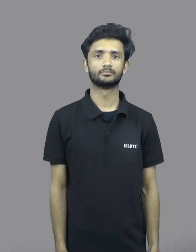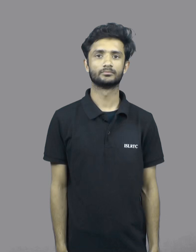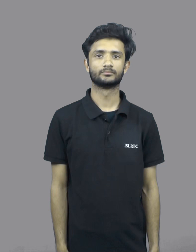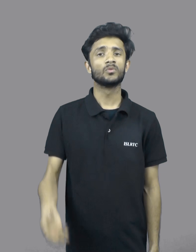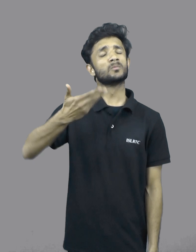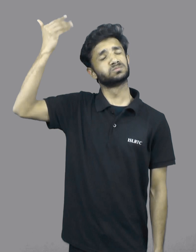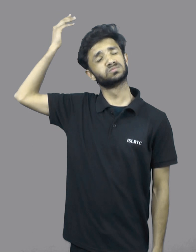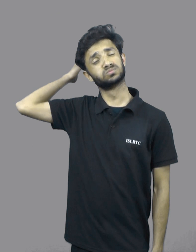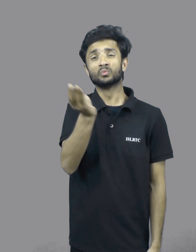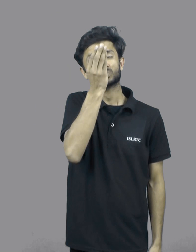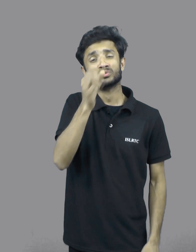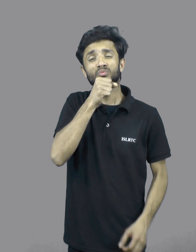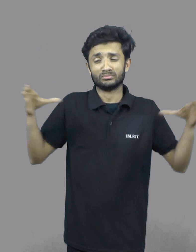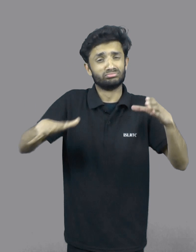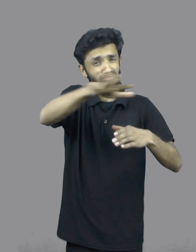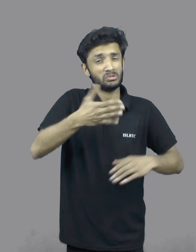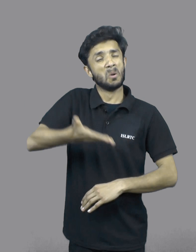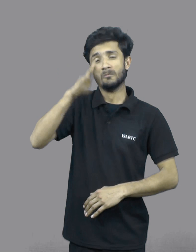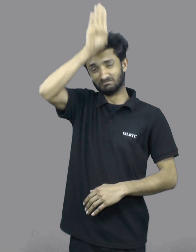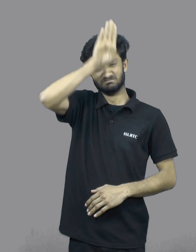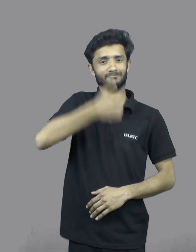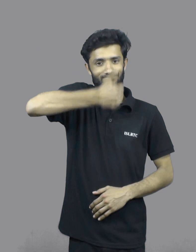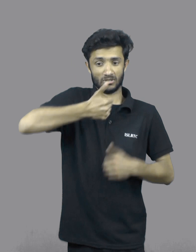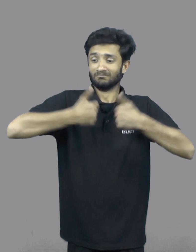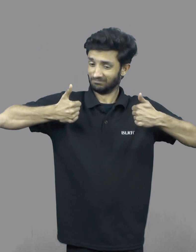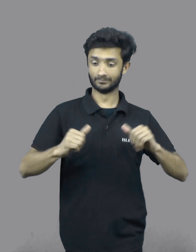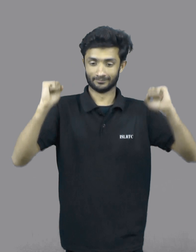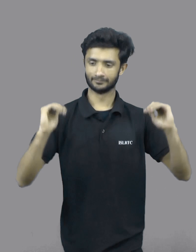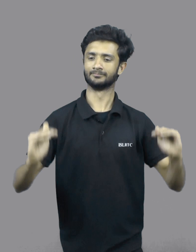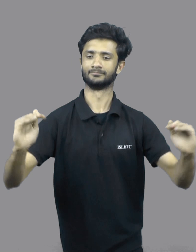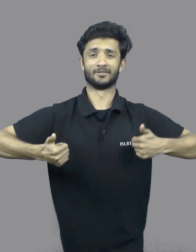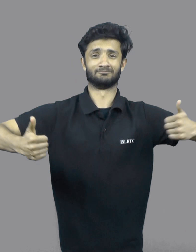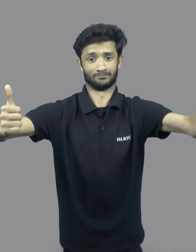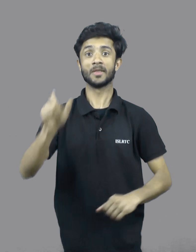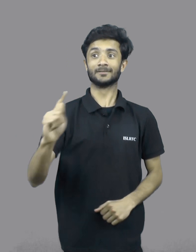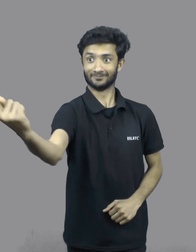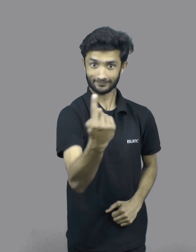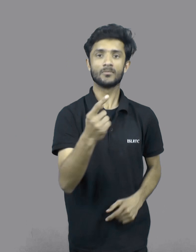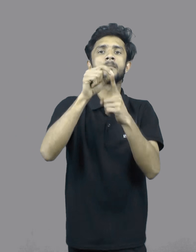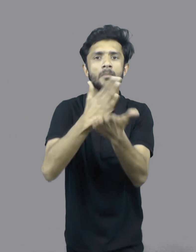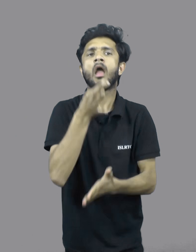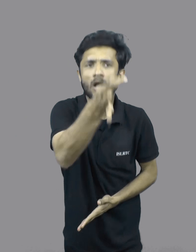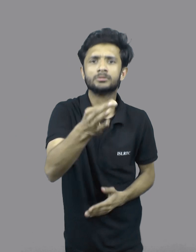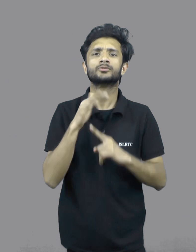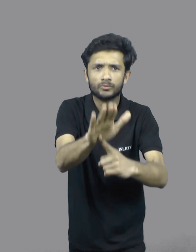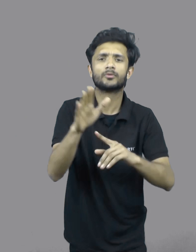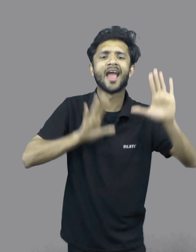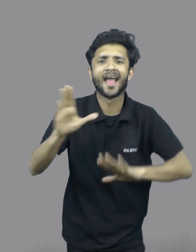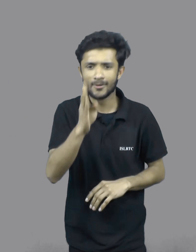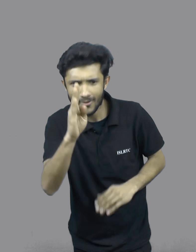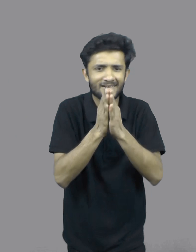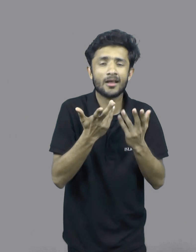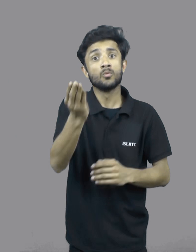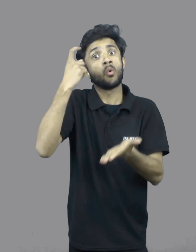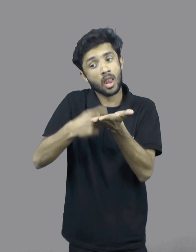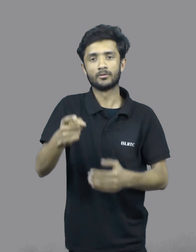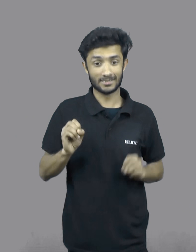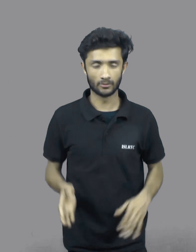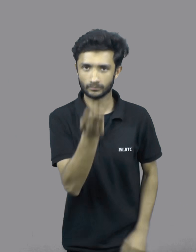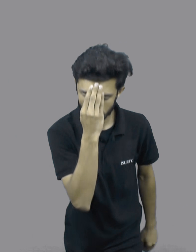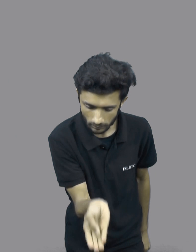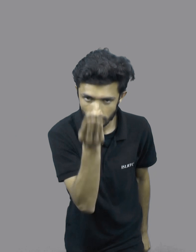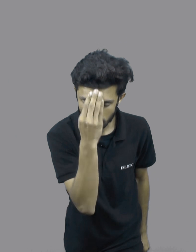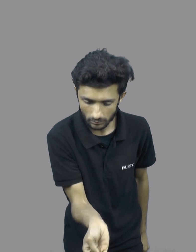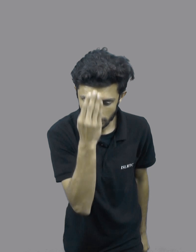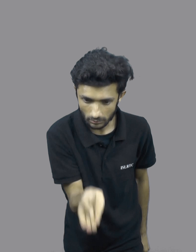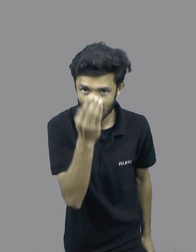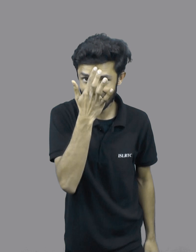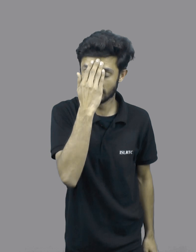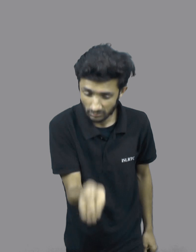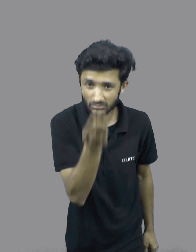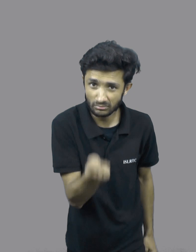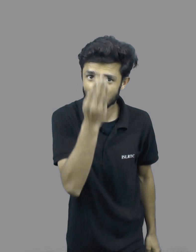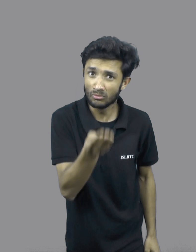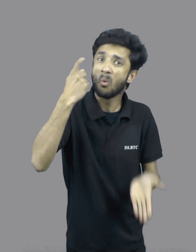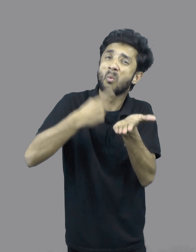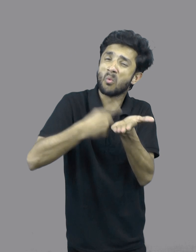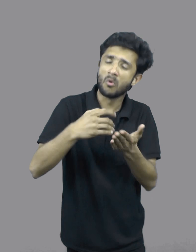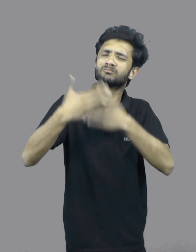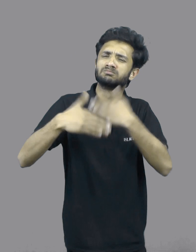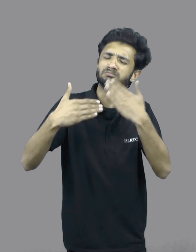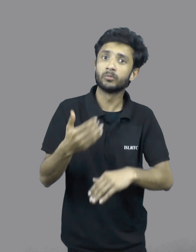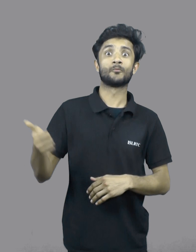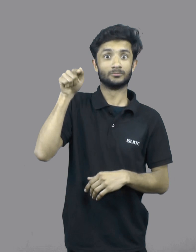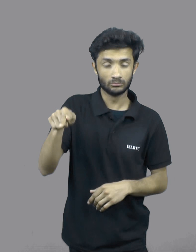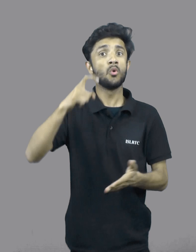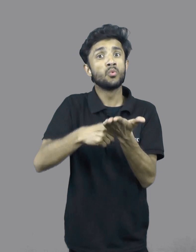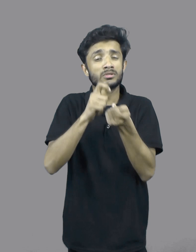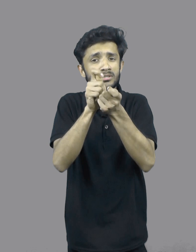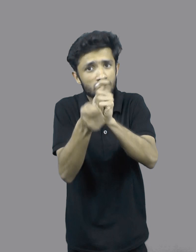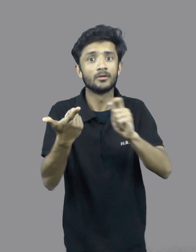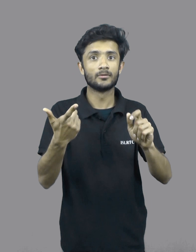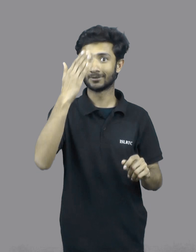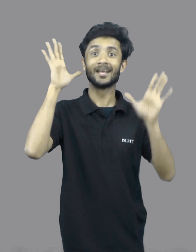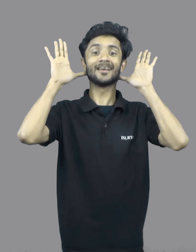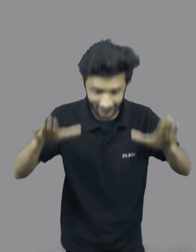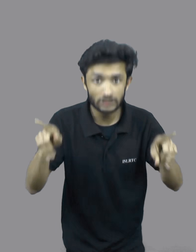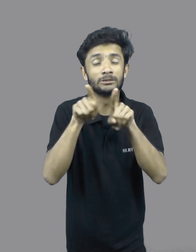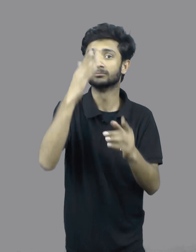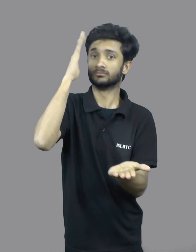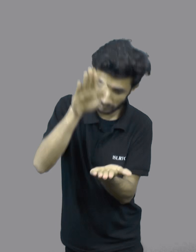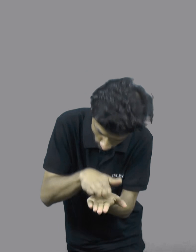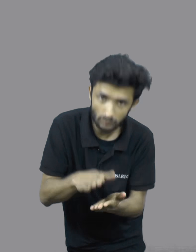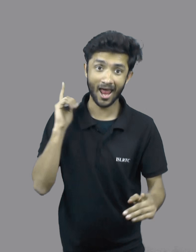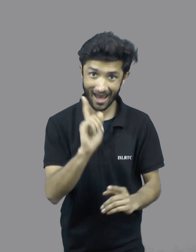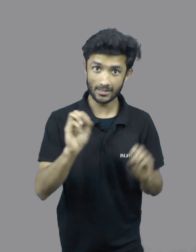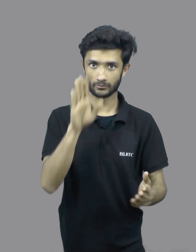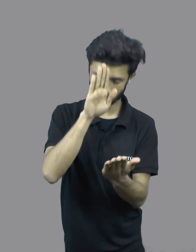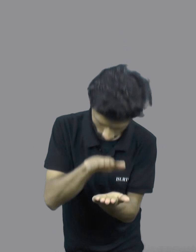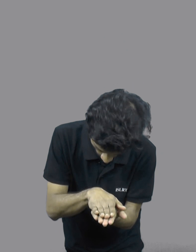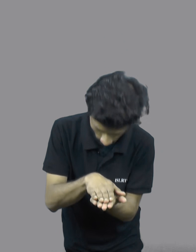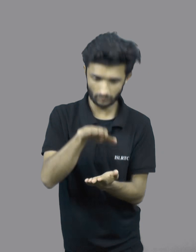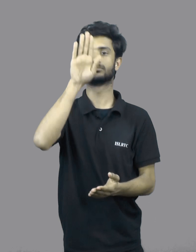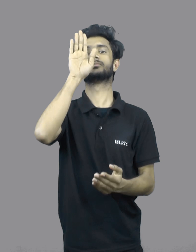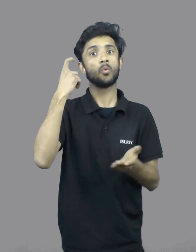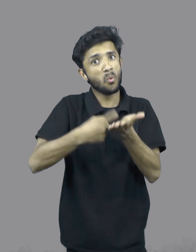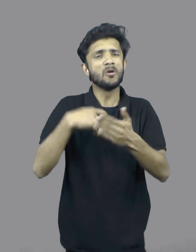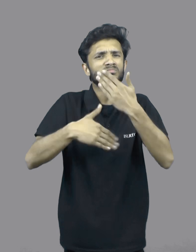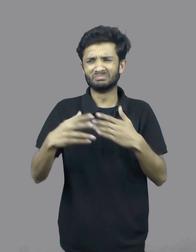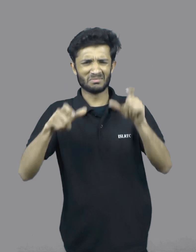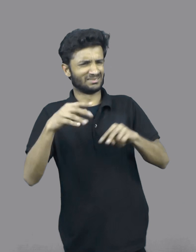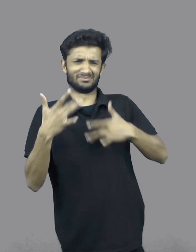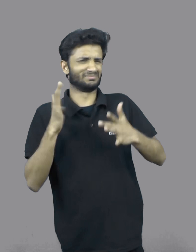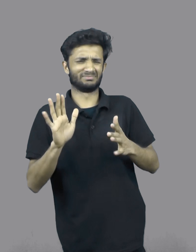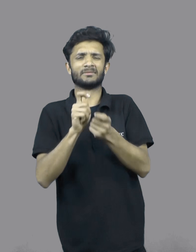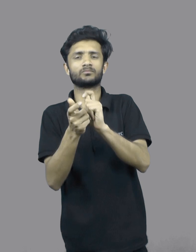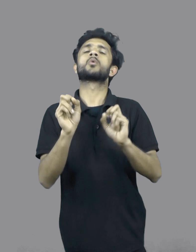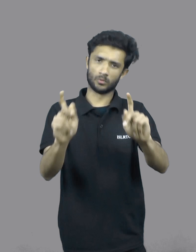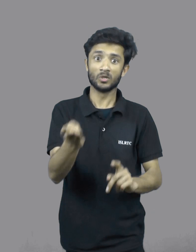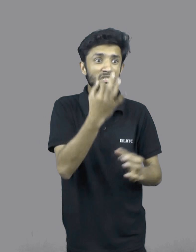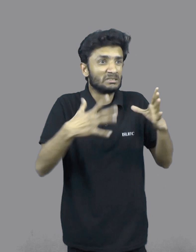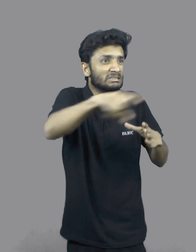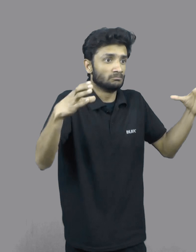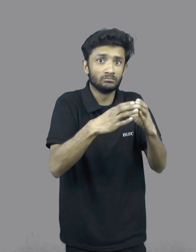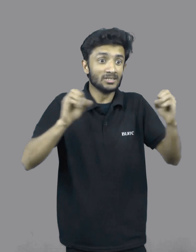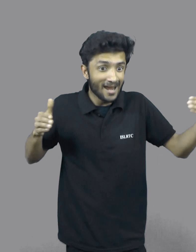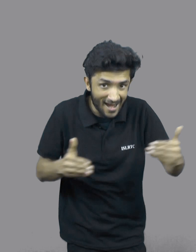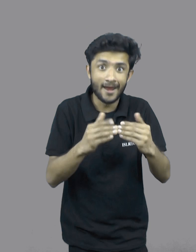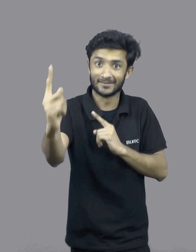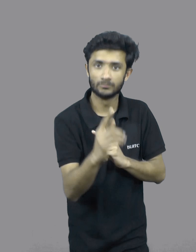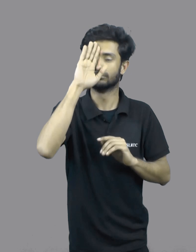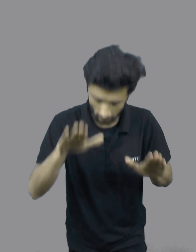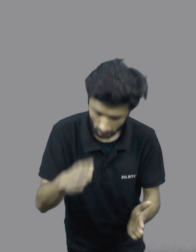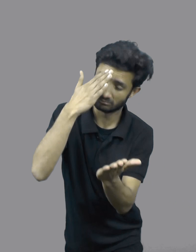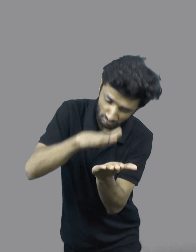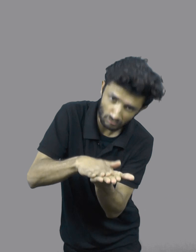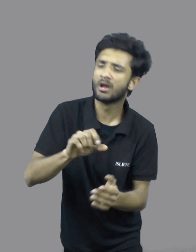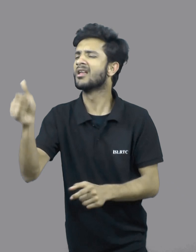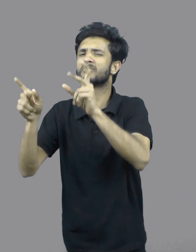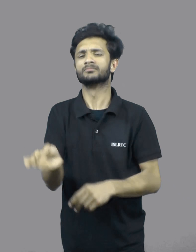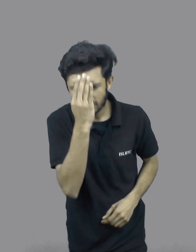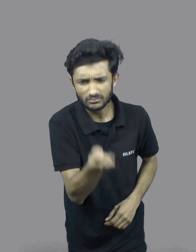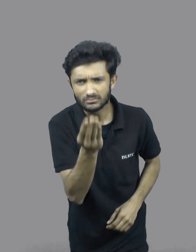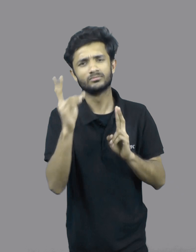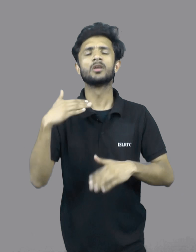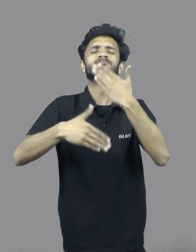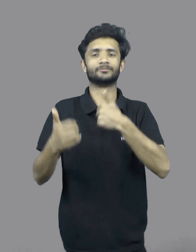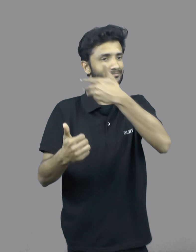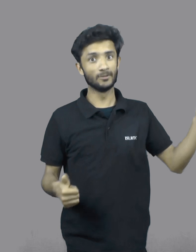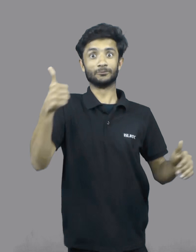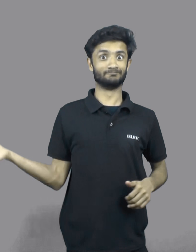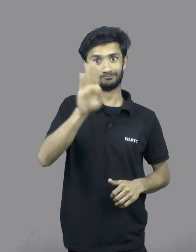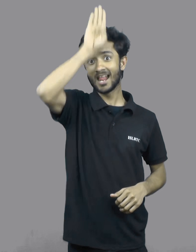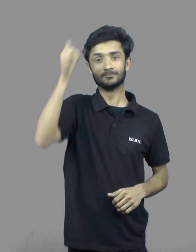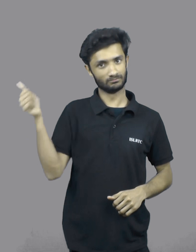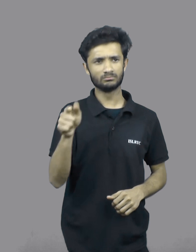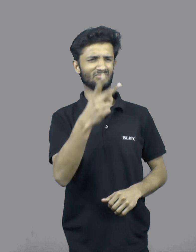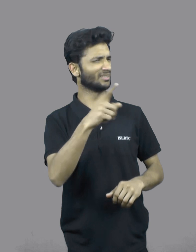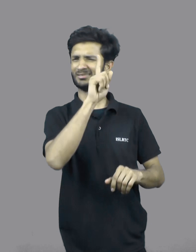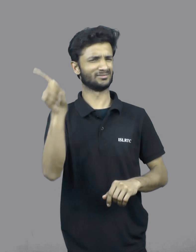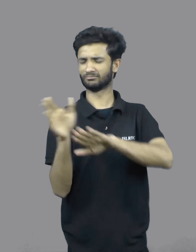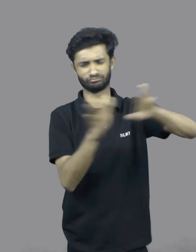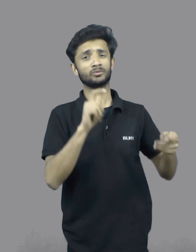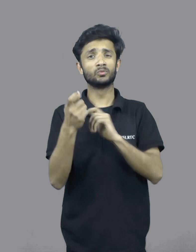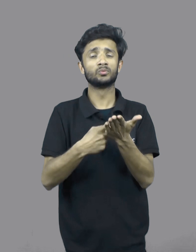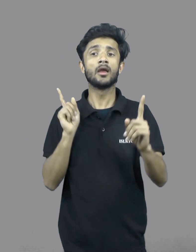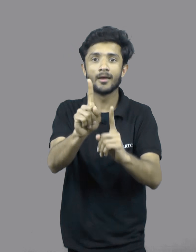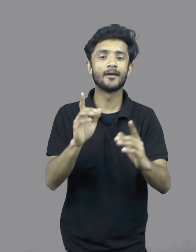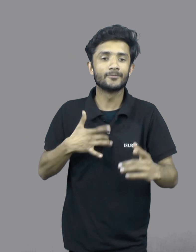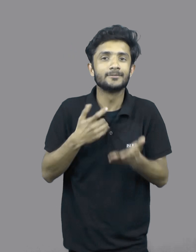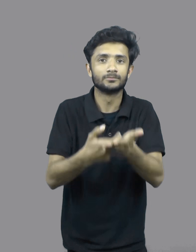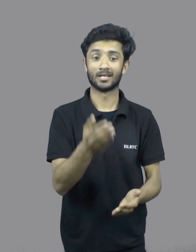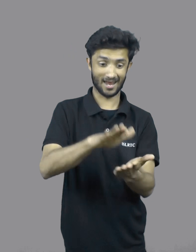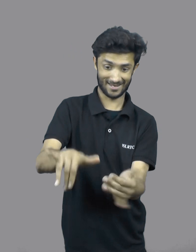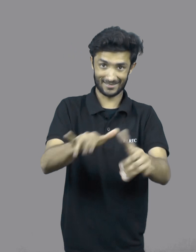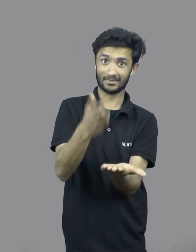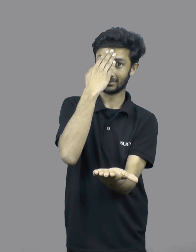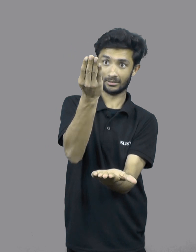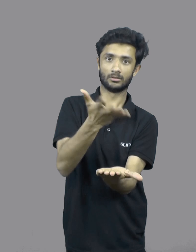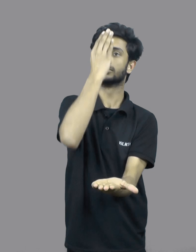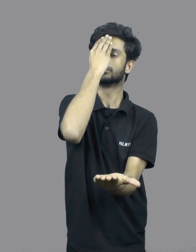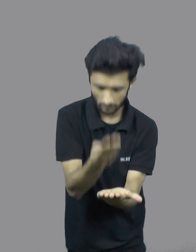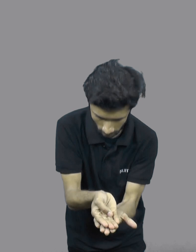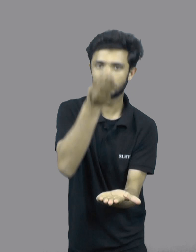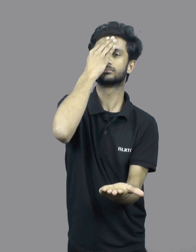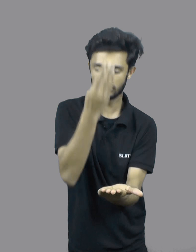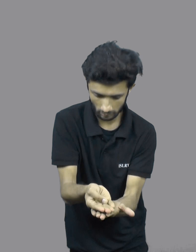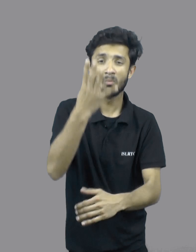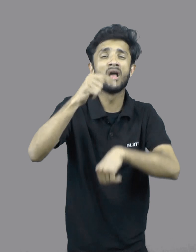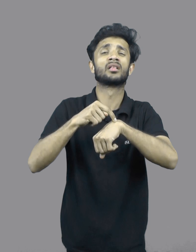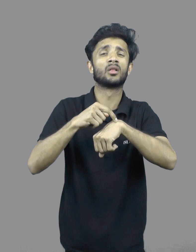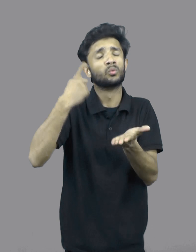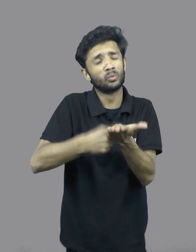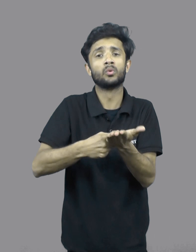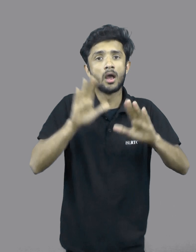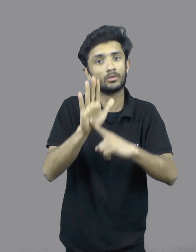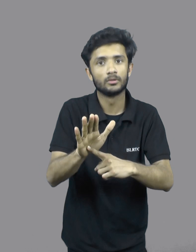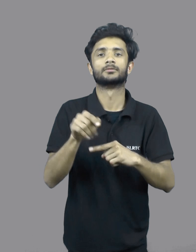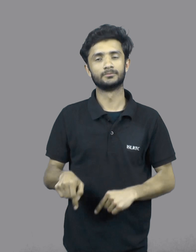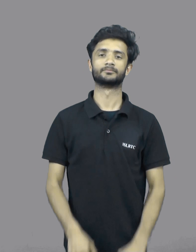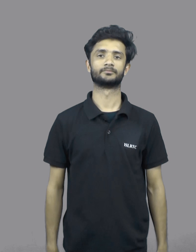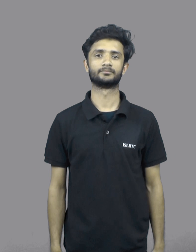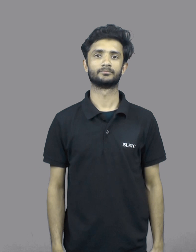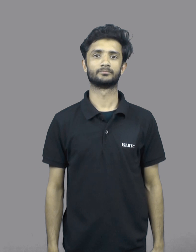Kornish Sajda and Chahar Taslim